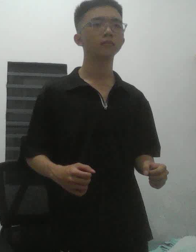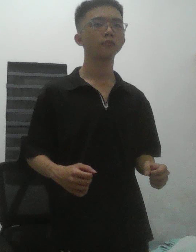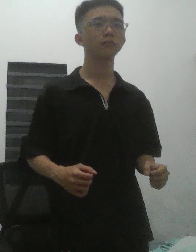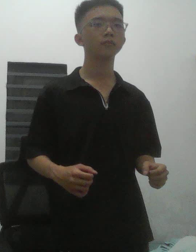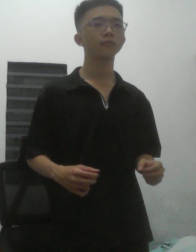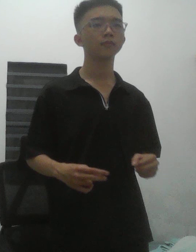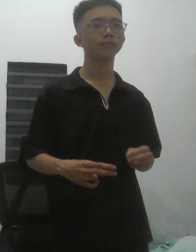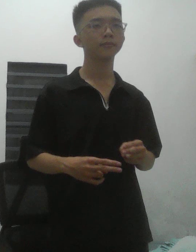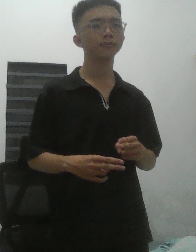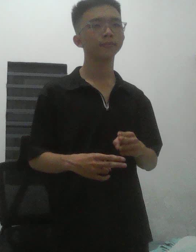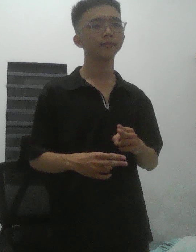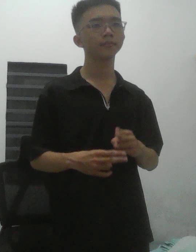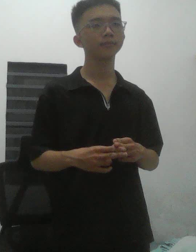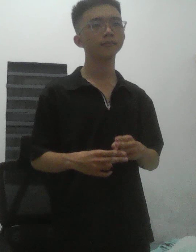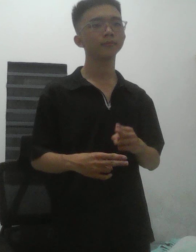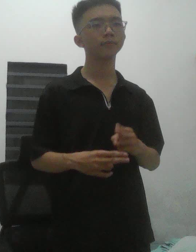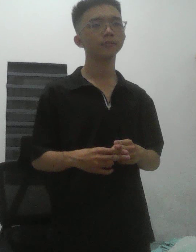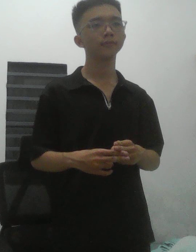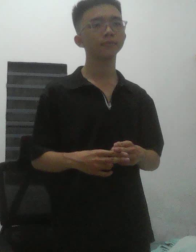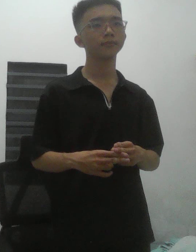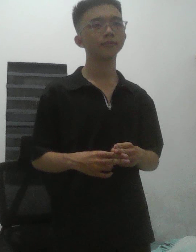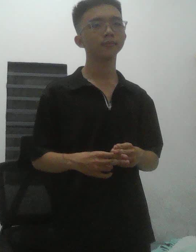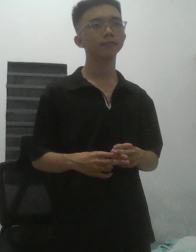ten